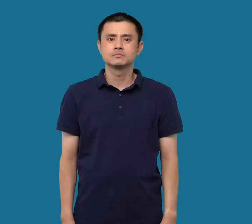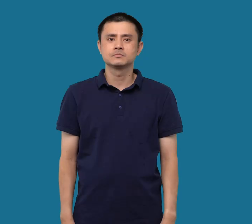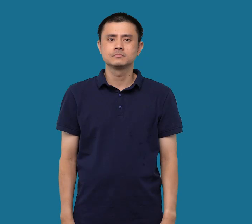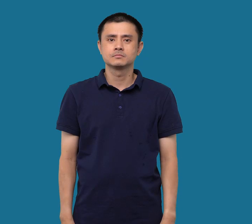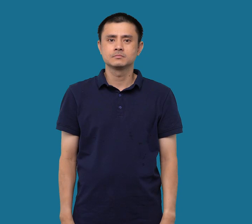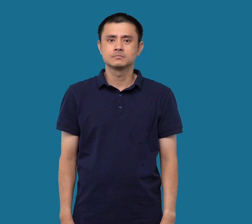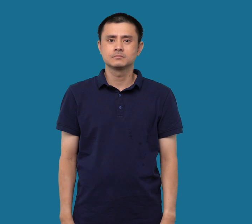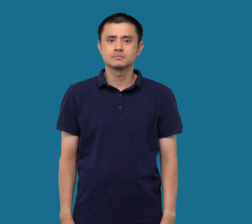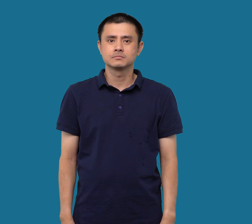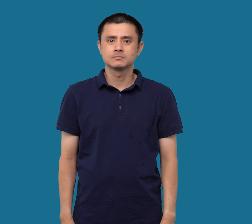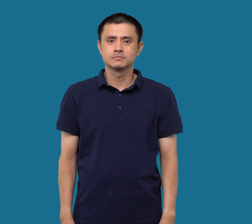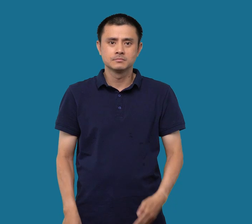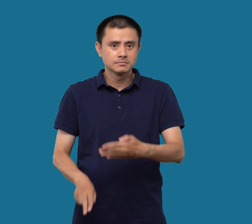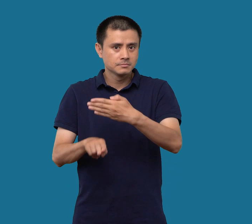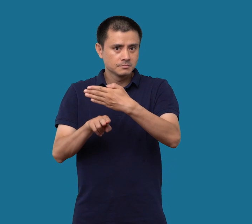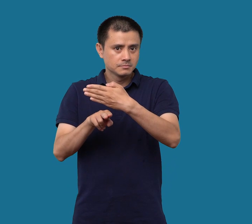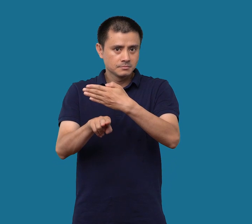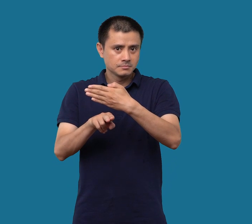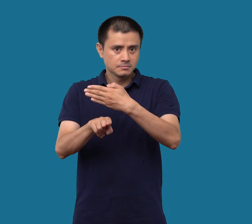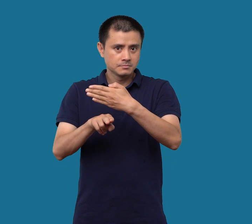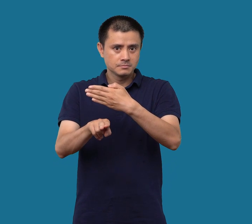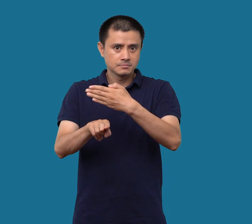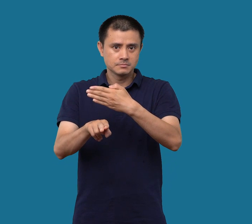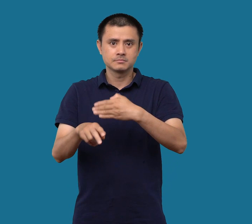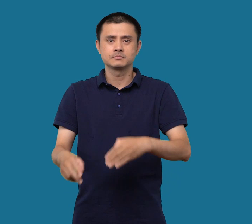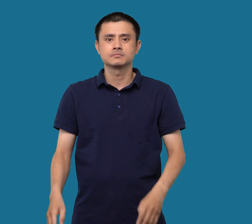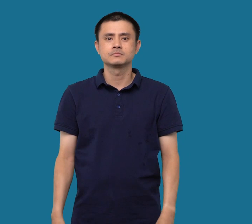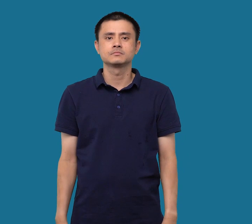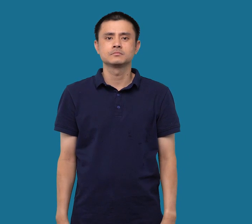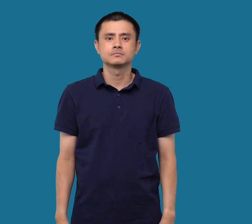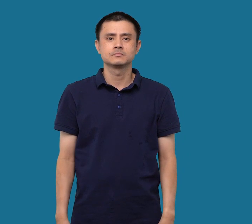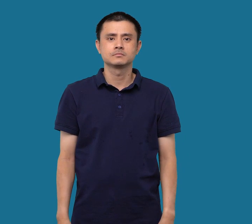góc bếp